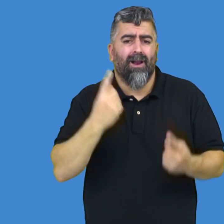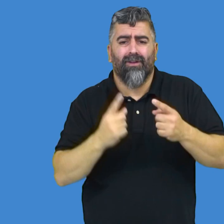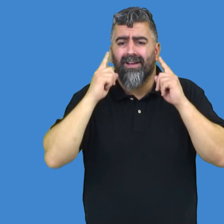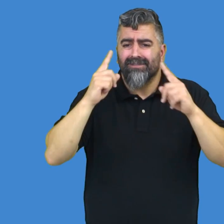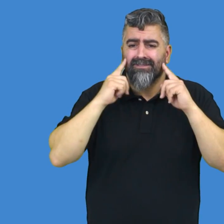caso